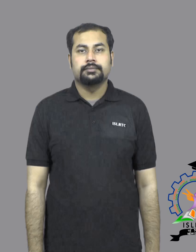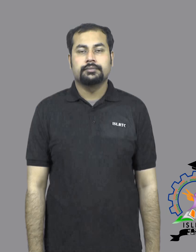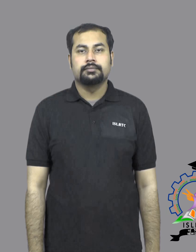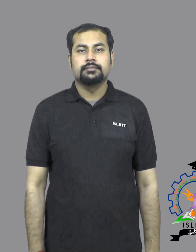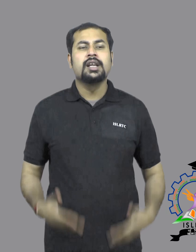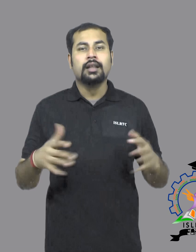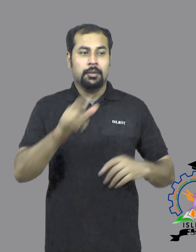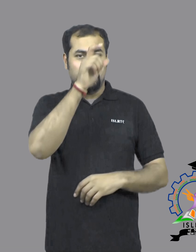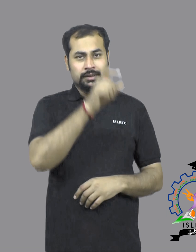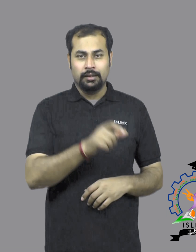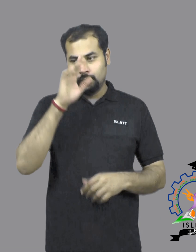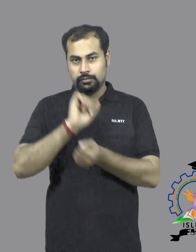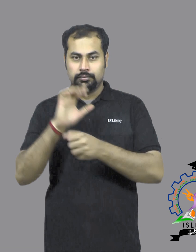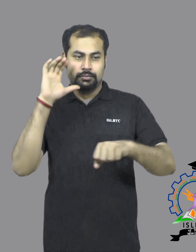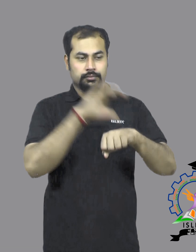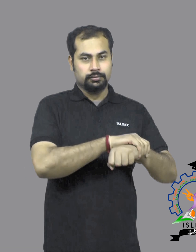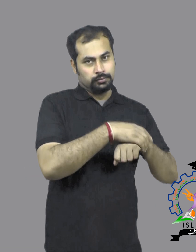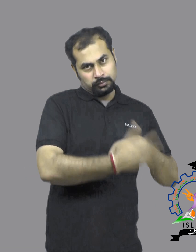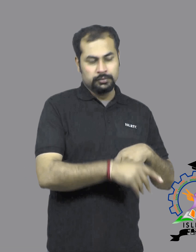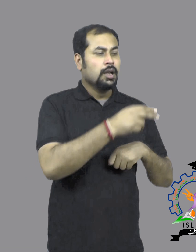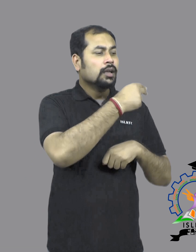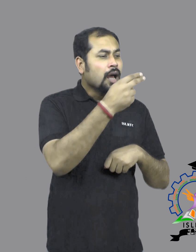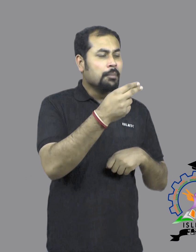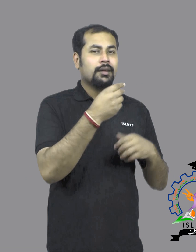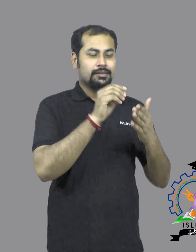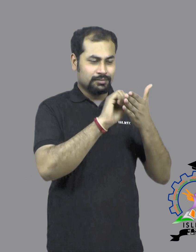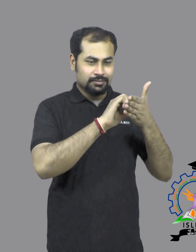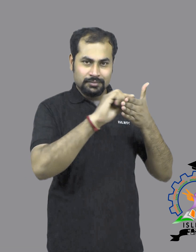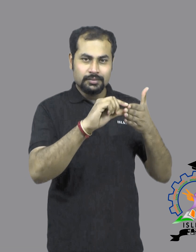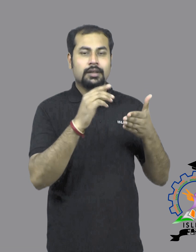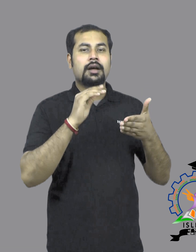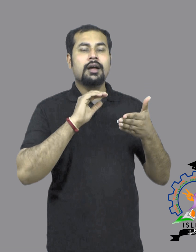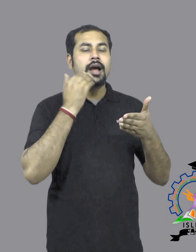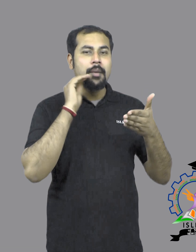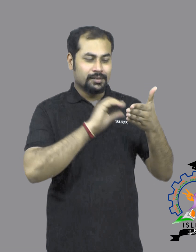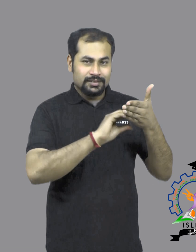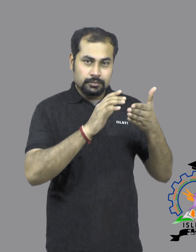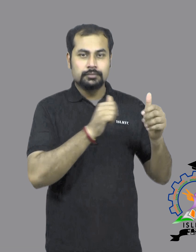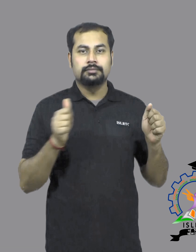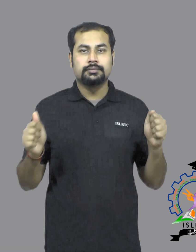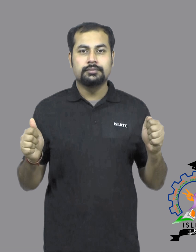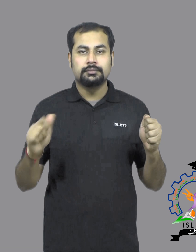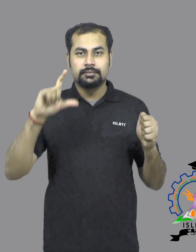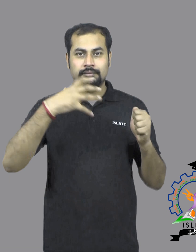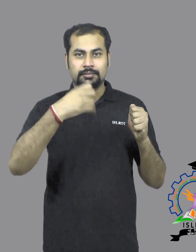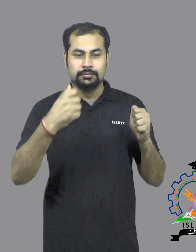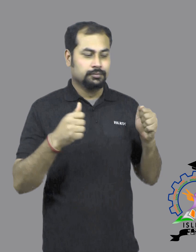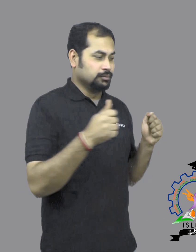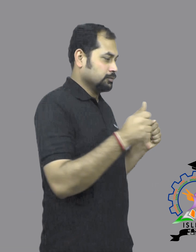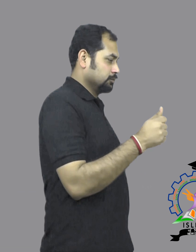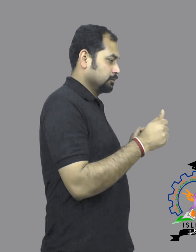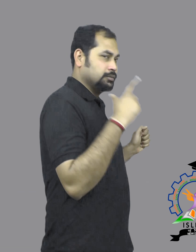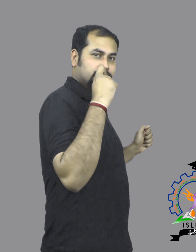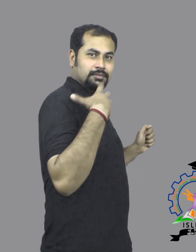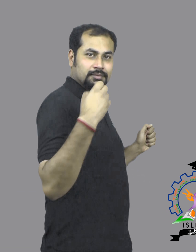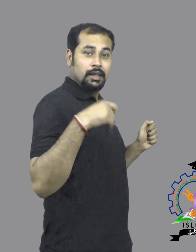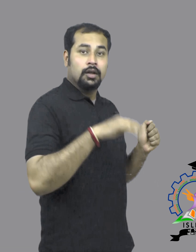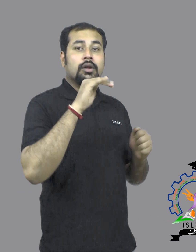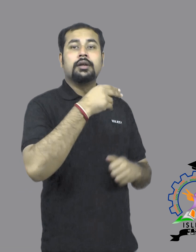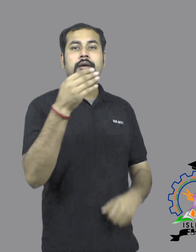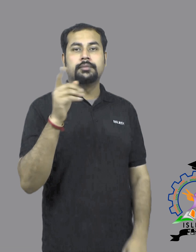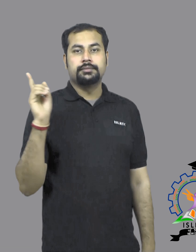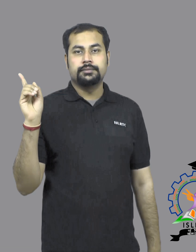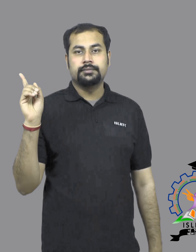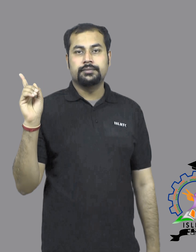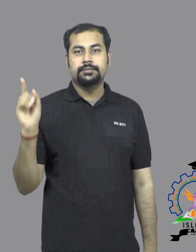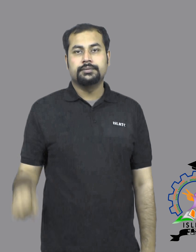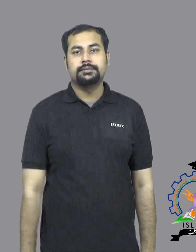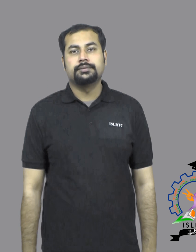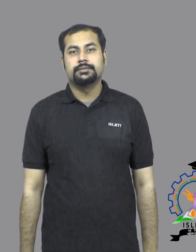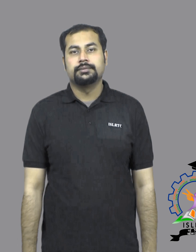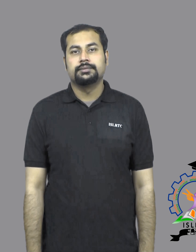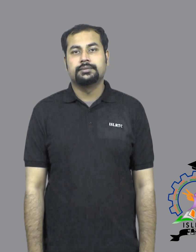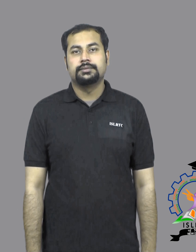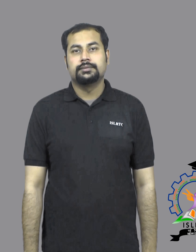Mugshot